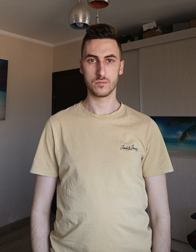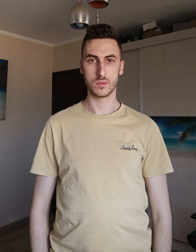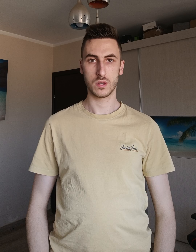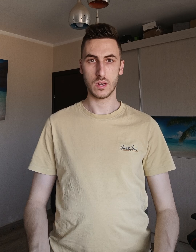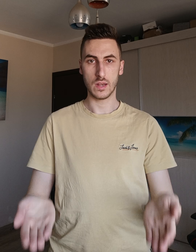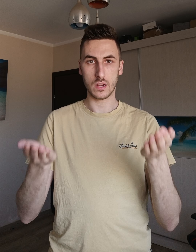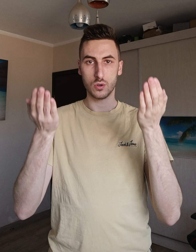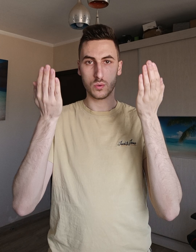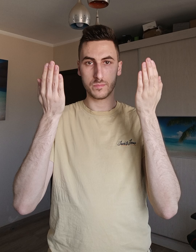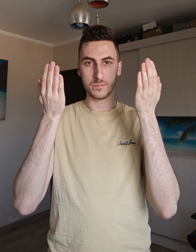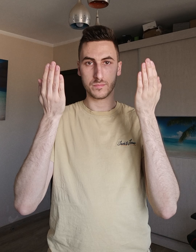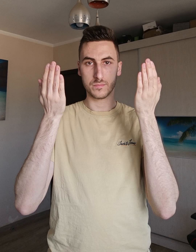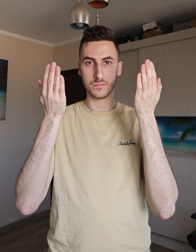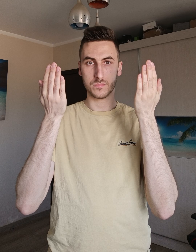לקום